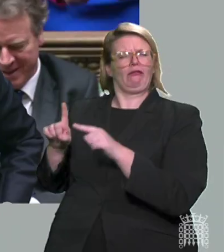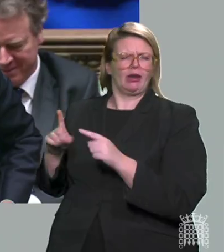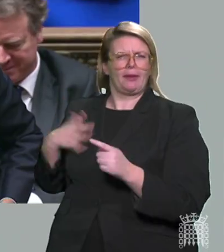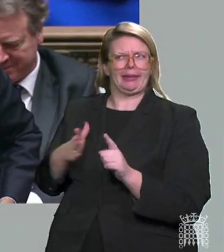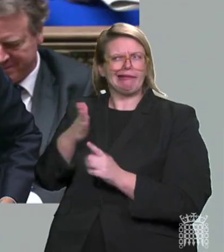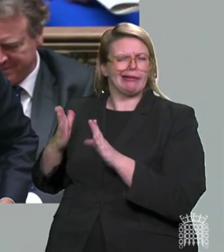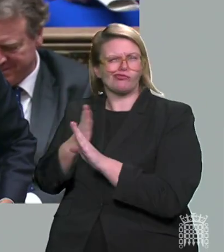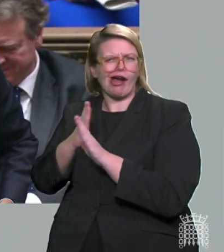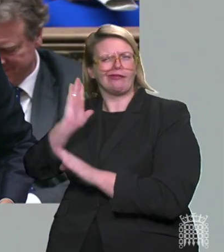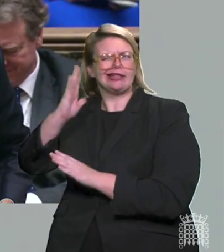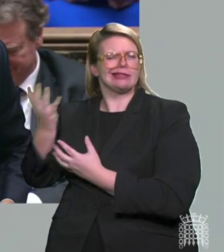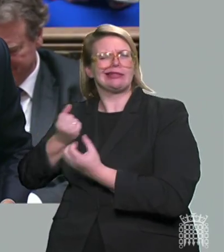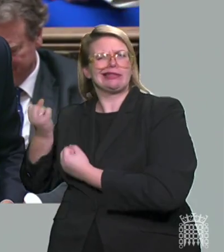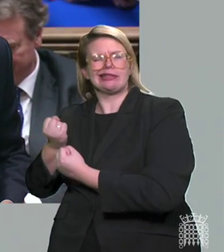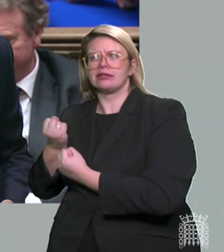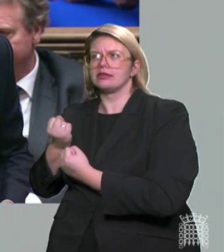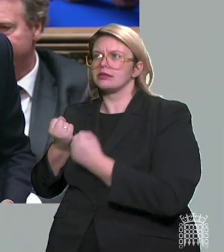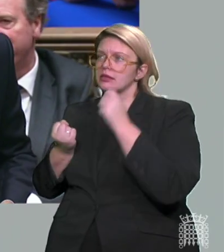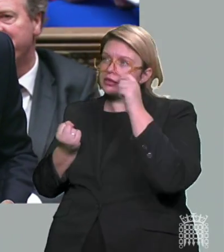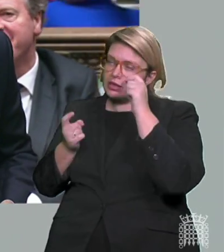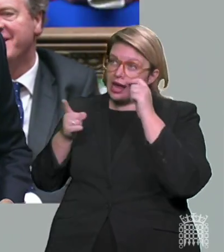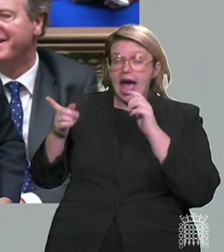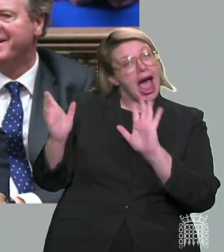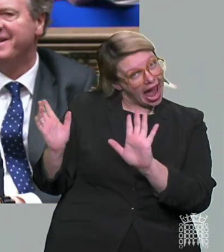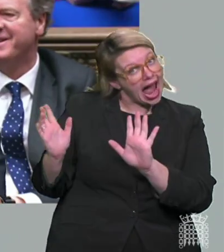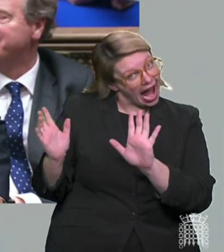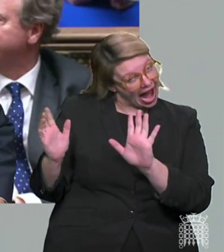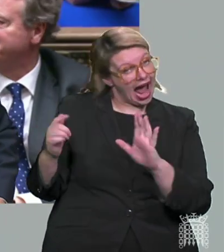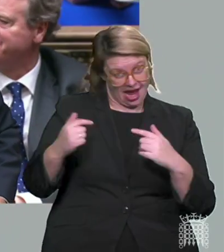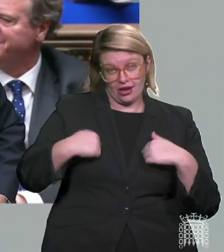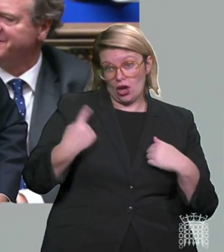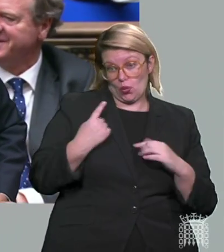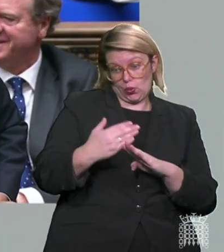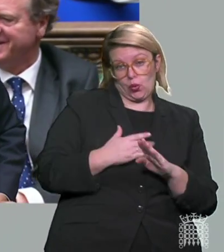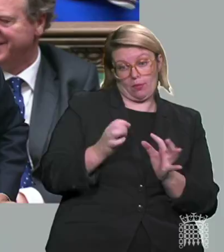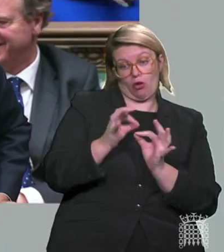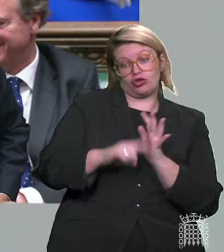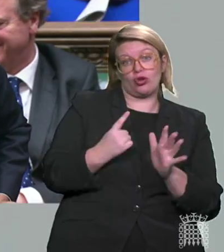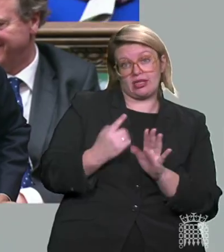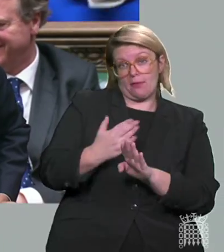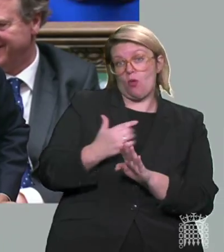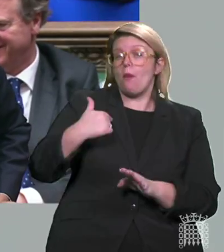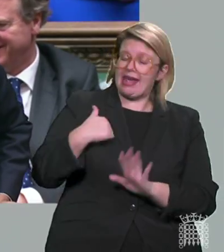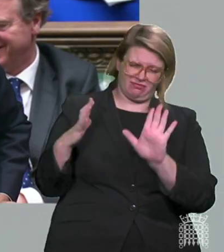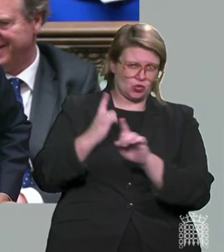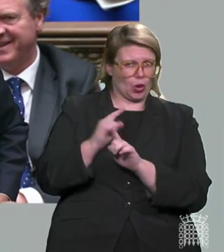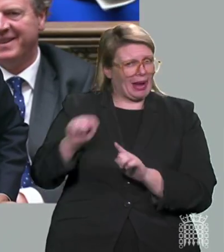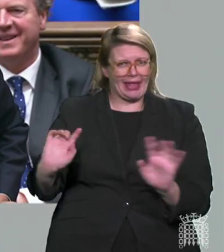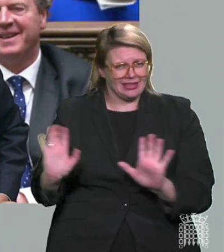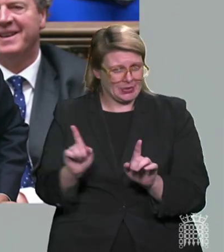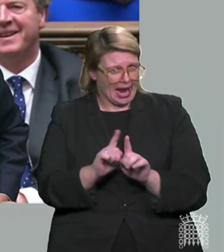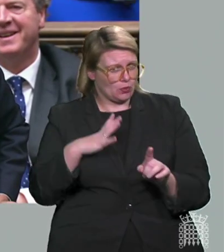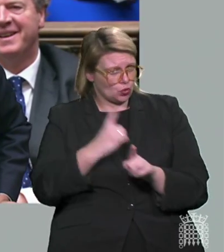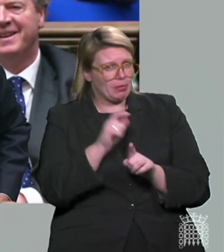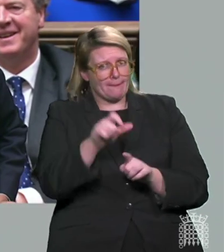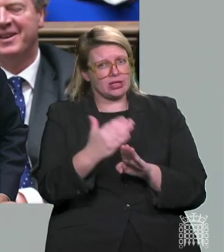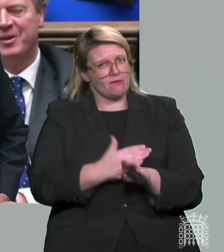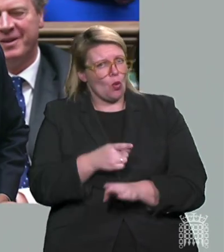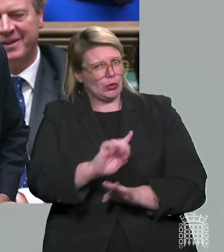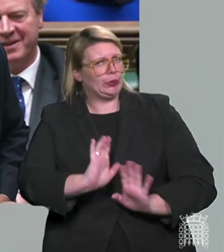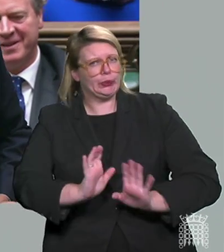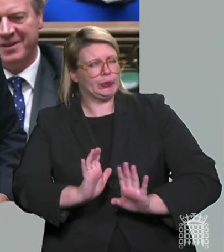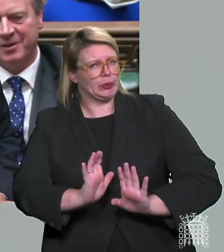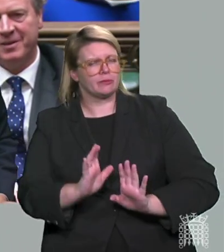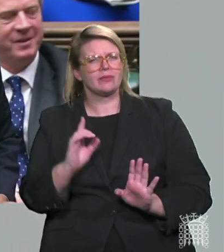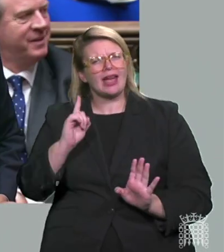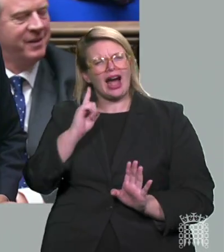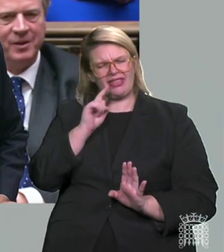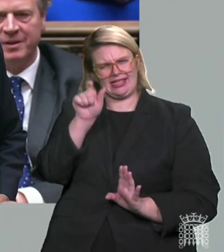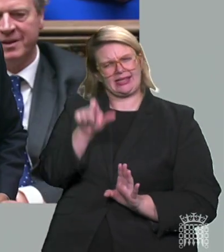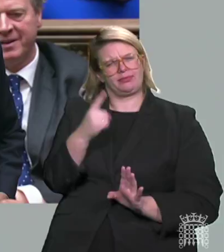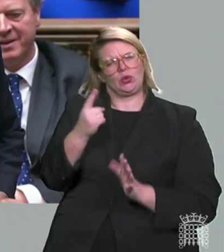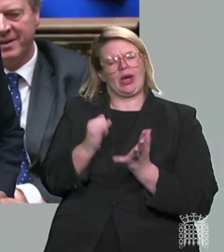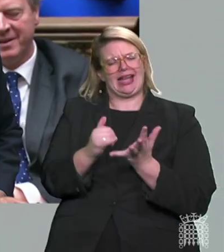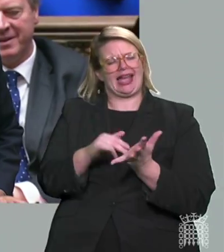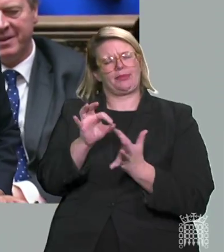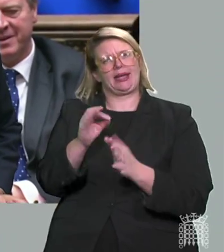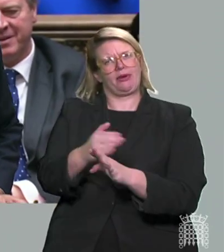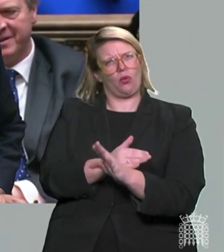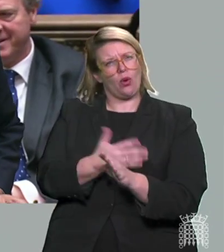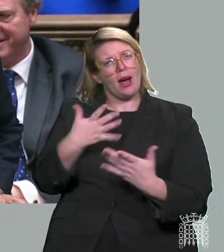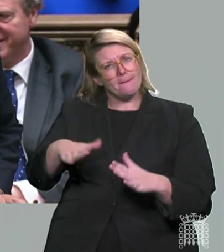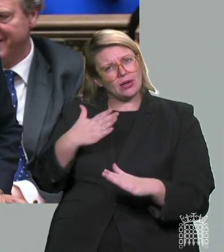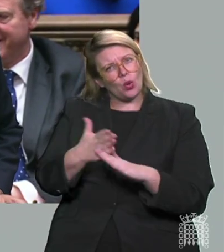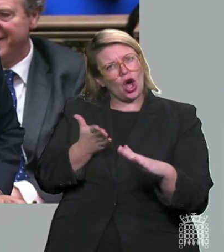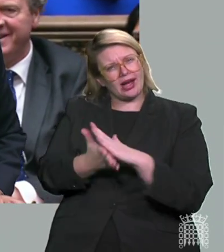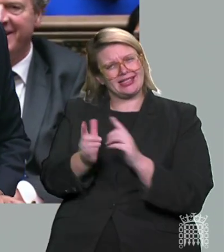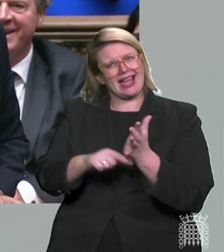I do not think we need to talk about our predecessors, but I remember— If I am not mistaken, it was one of the honourable Gentleman’s predecessors who worked for Russia Today.